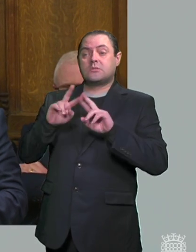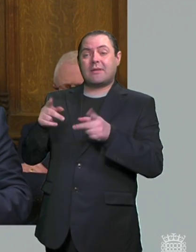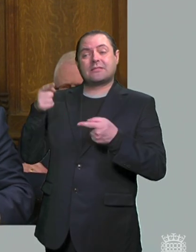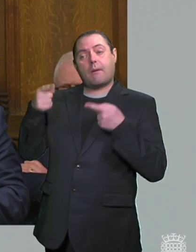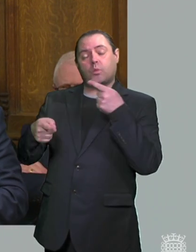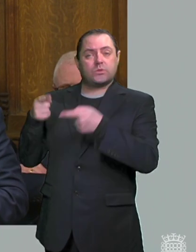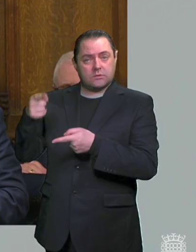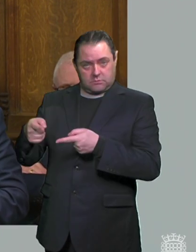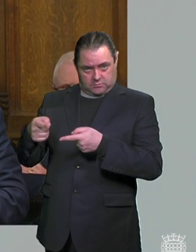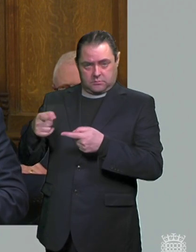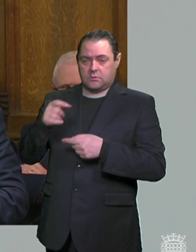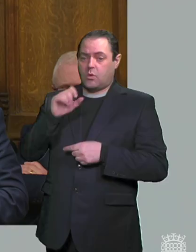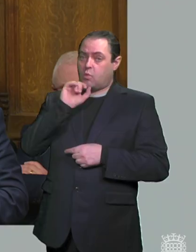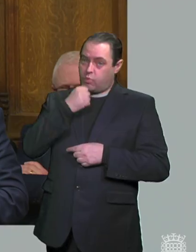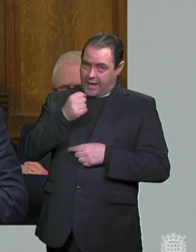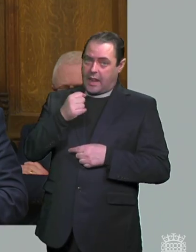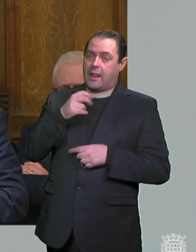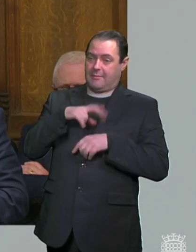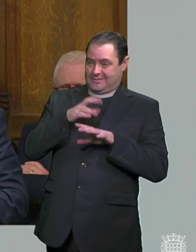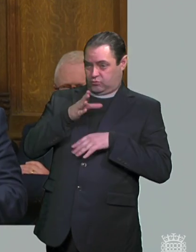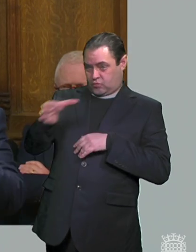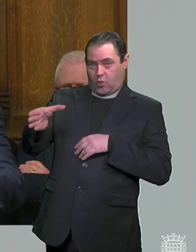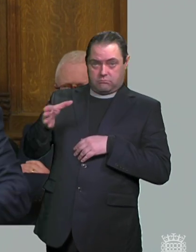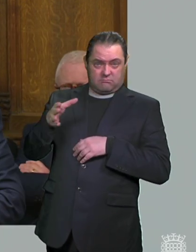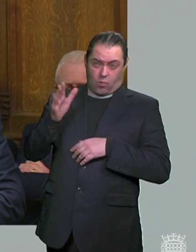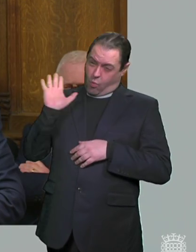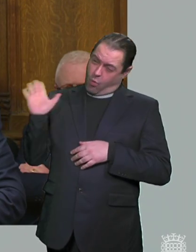To date, no answer has been forthcoming.